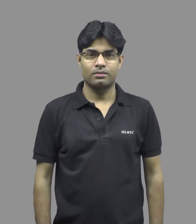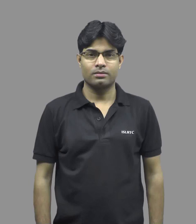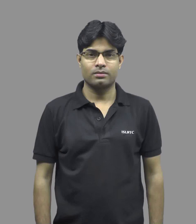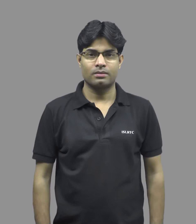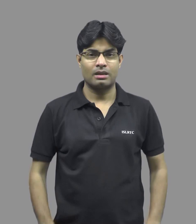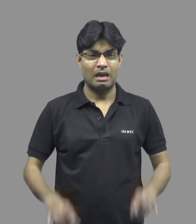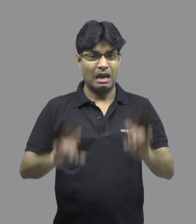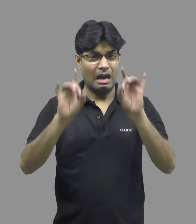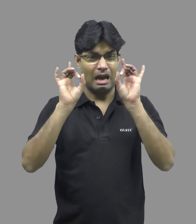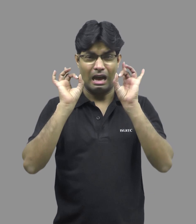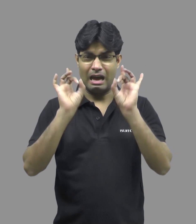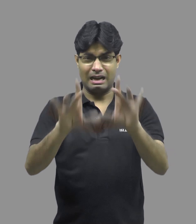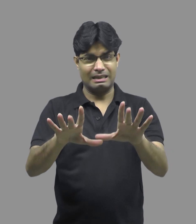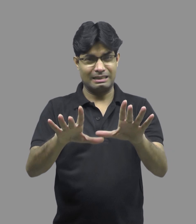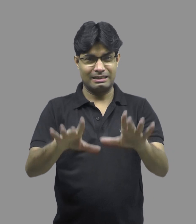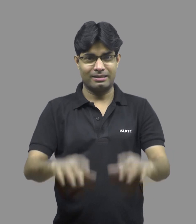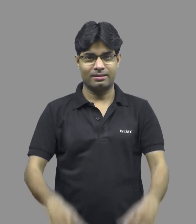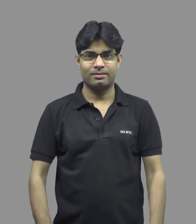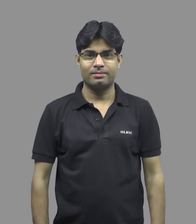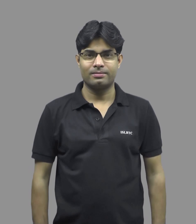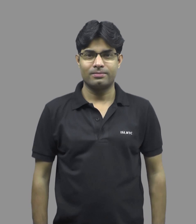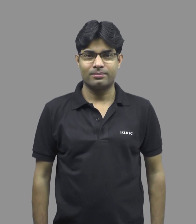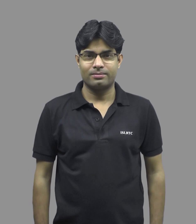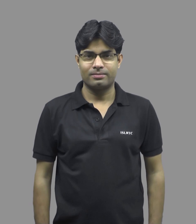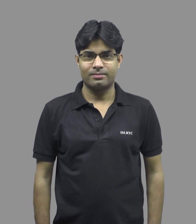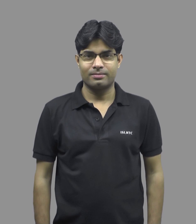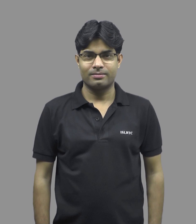Hate